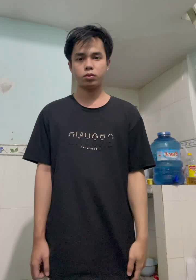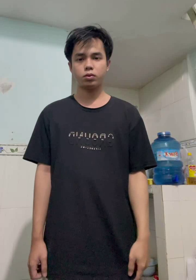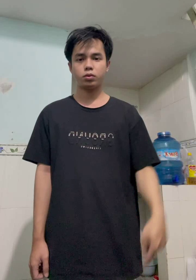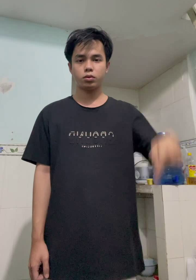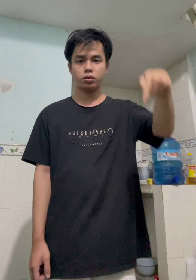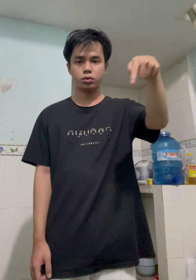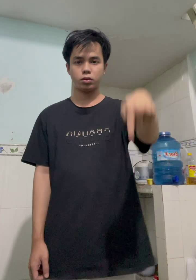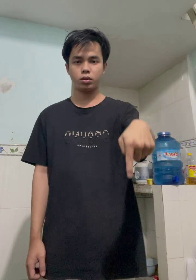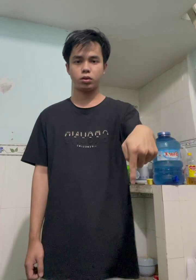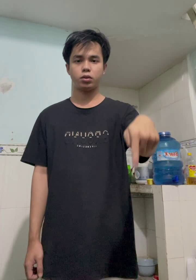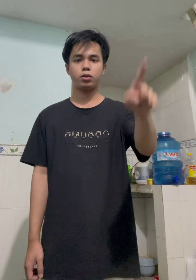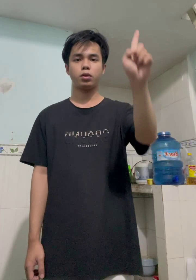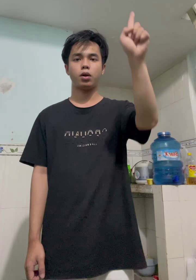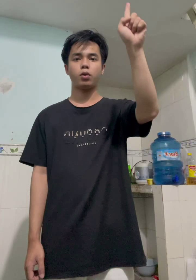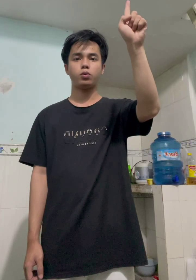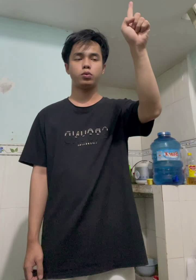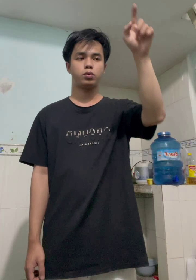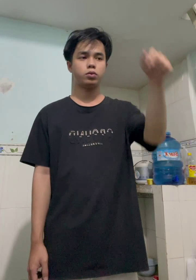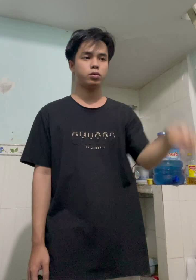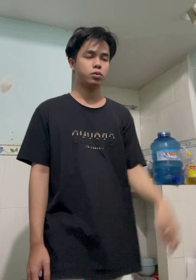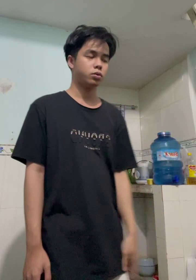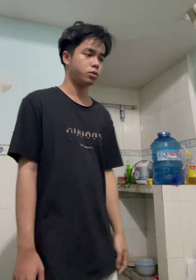di dau